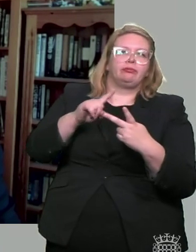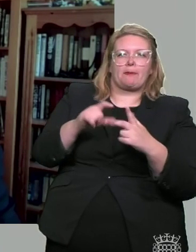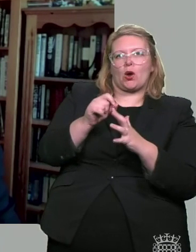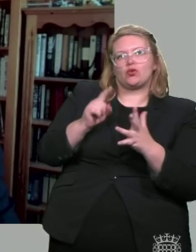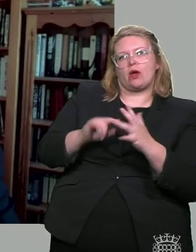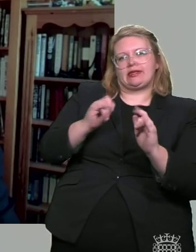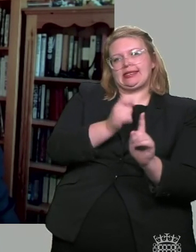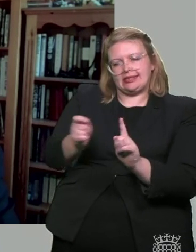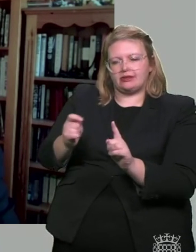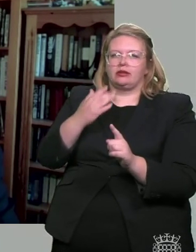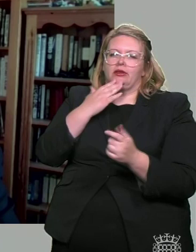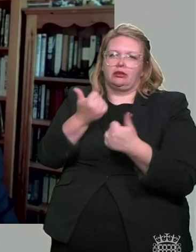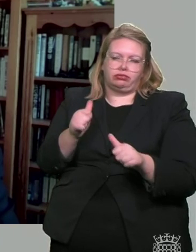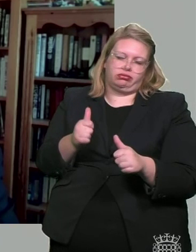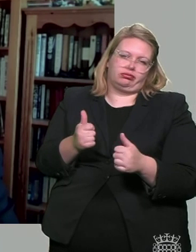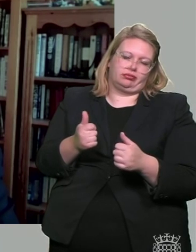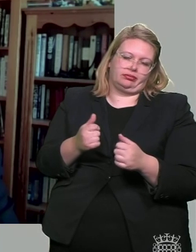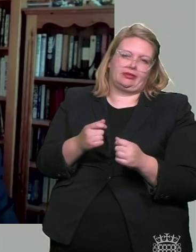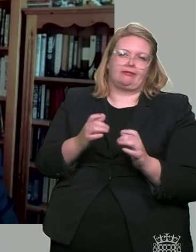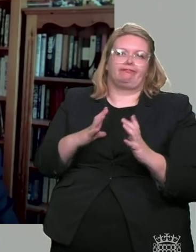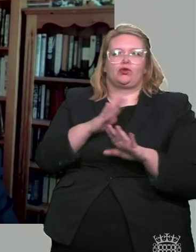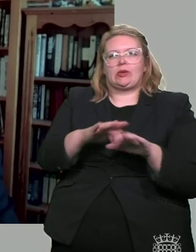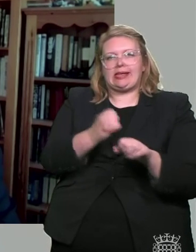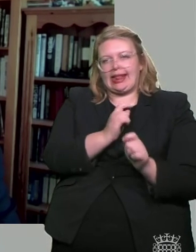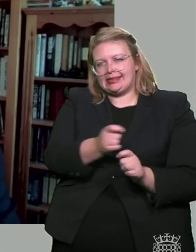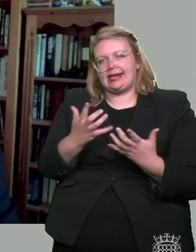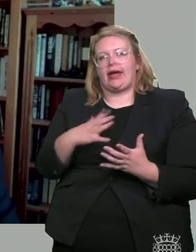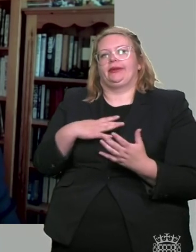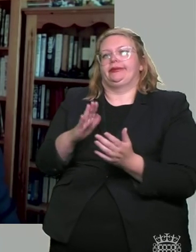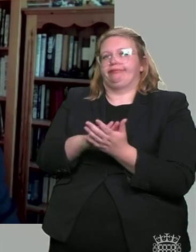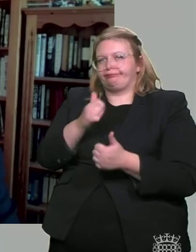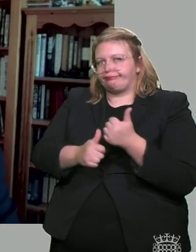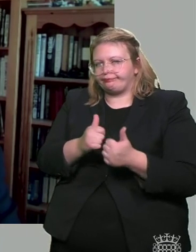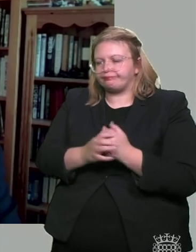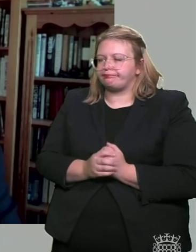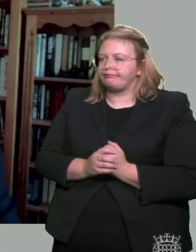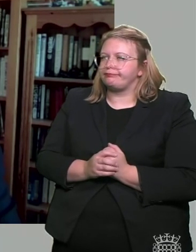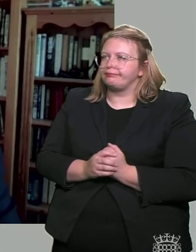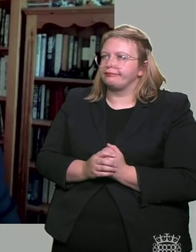Over 127,000 people have died from covid in the United Kingdom.